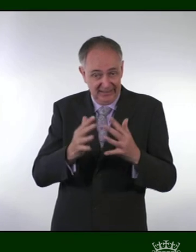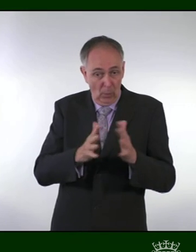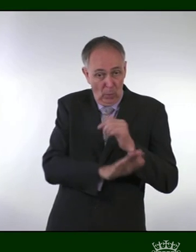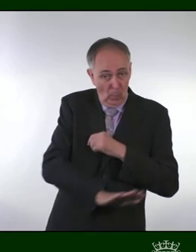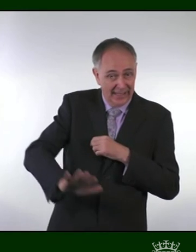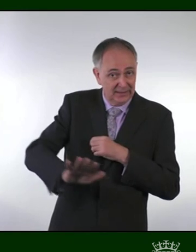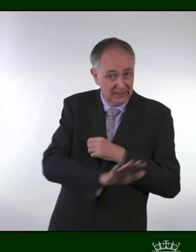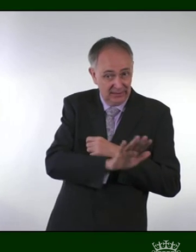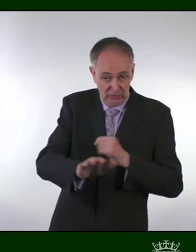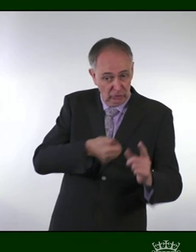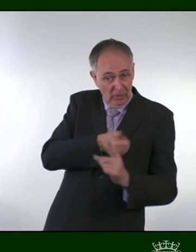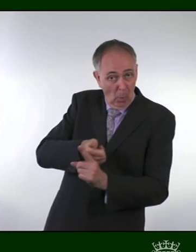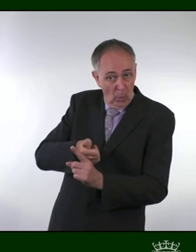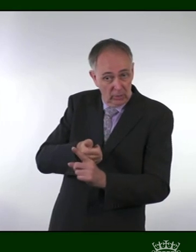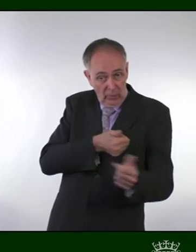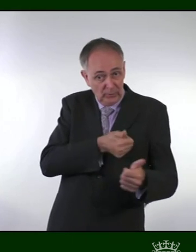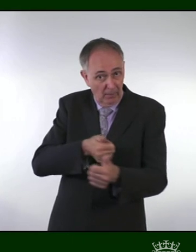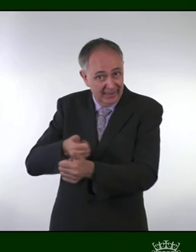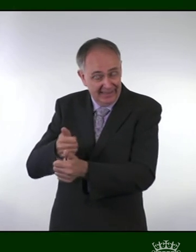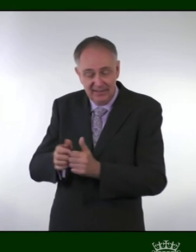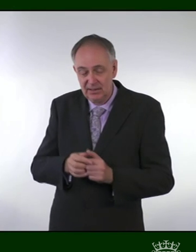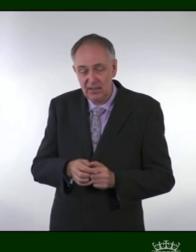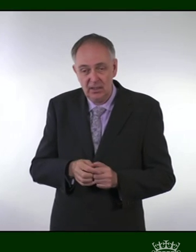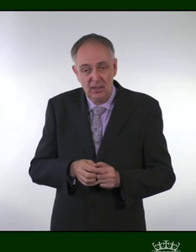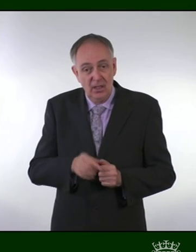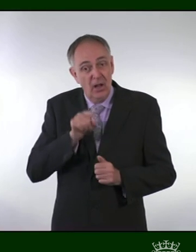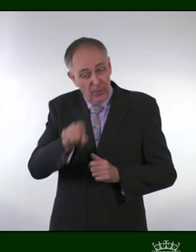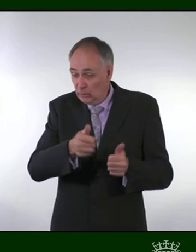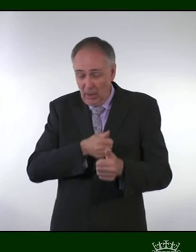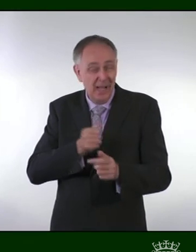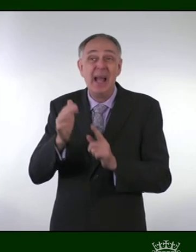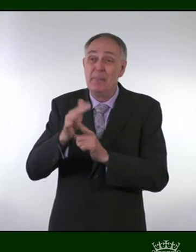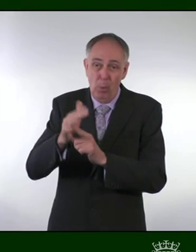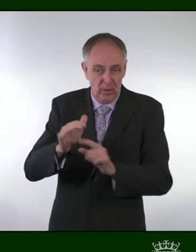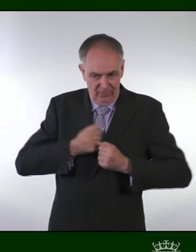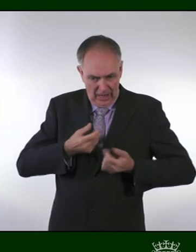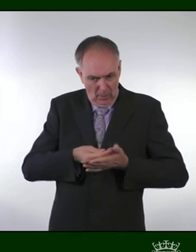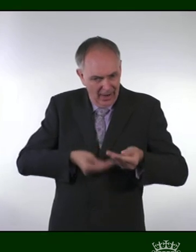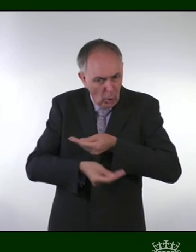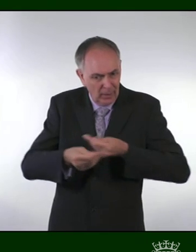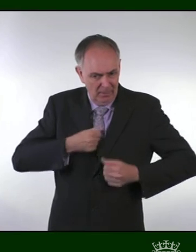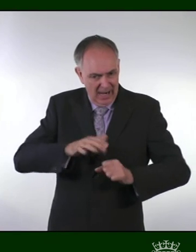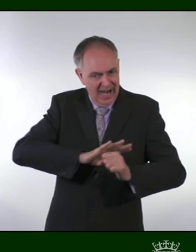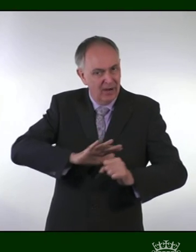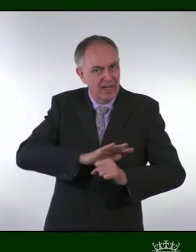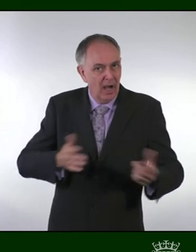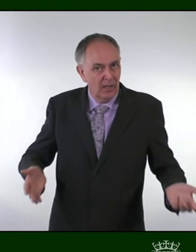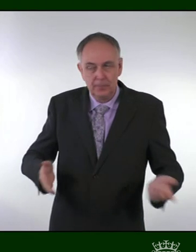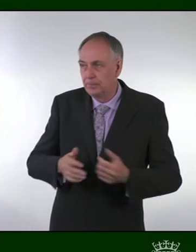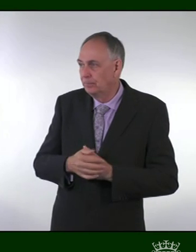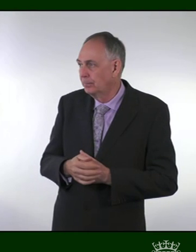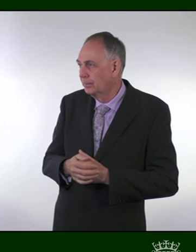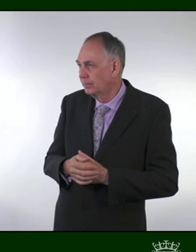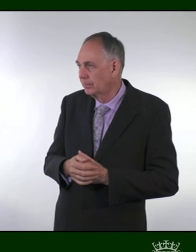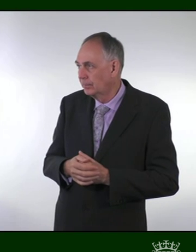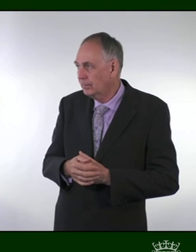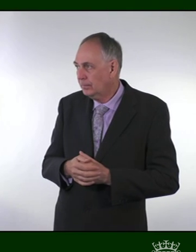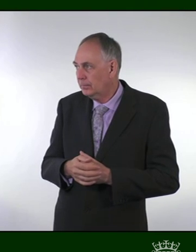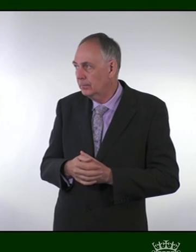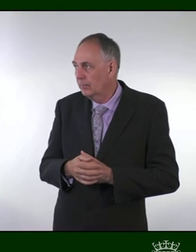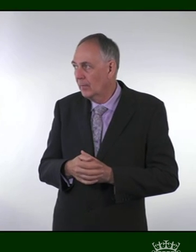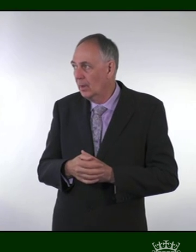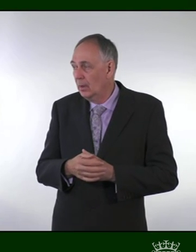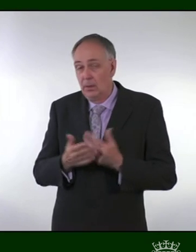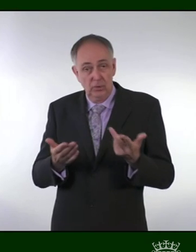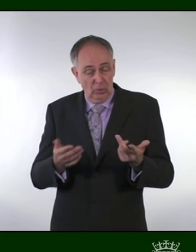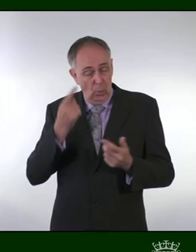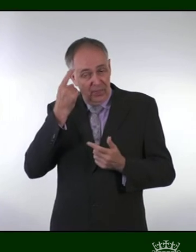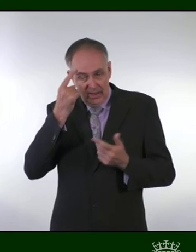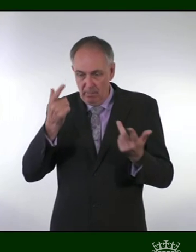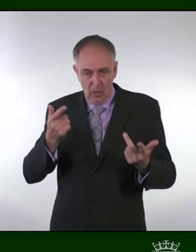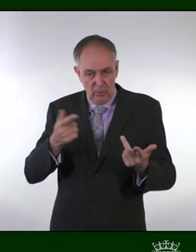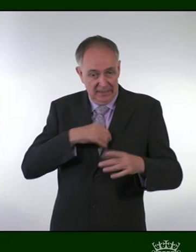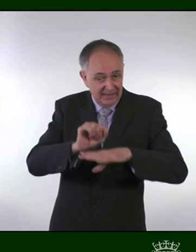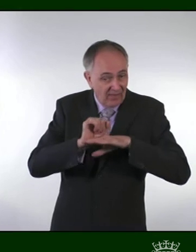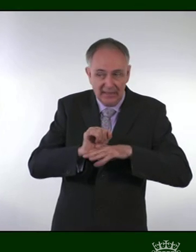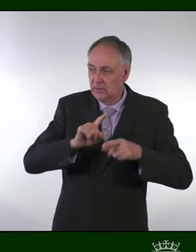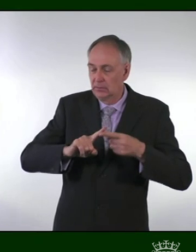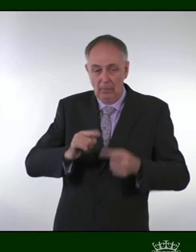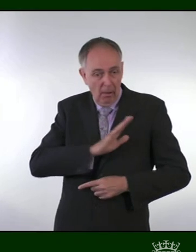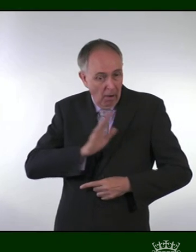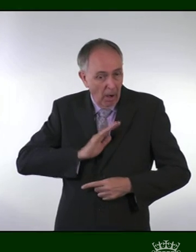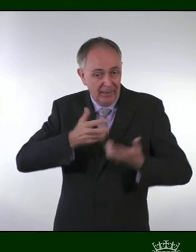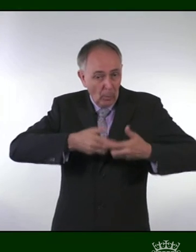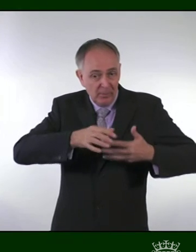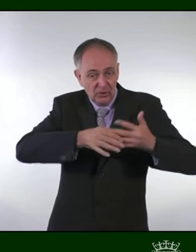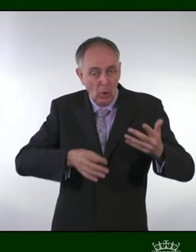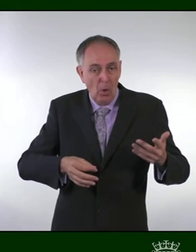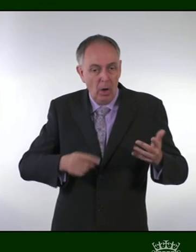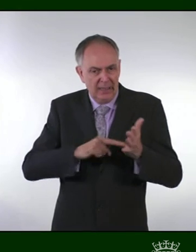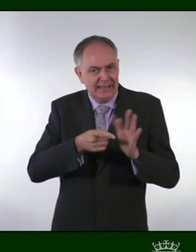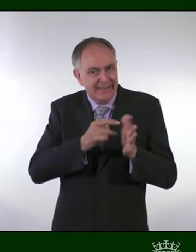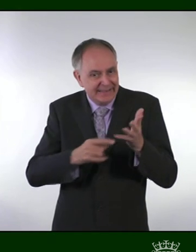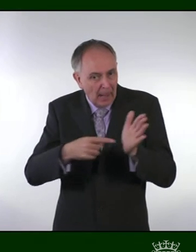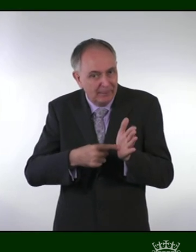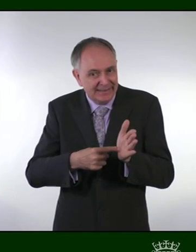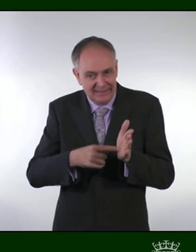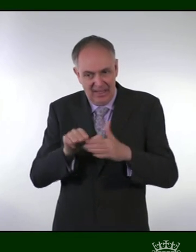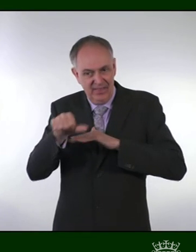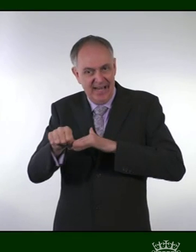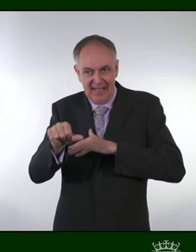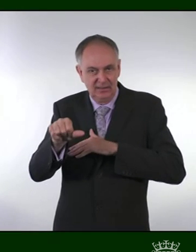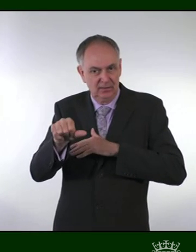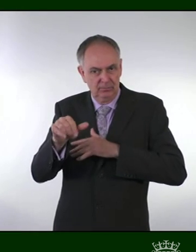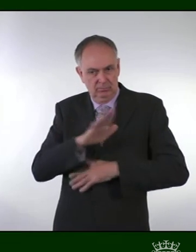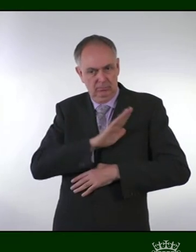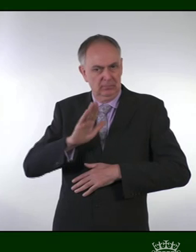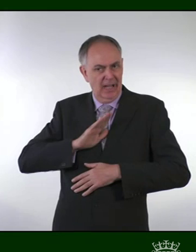Those jobs are not only vital to the individuals and families supported by them, but crucial to the economy of our region and our country at large, our future export prospects, connectivity, and our sovereign defence manufacturing capability with programmes such as Tempest, the next generation of fighter aircraft.